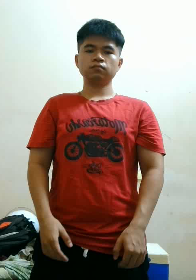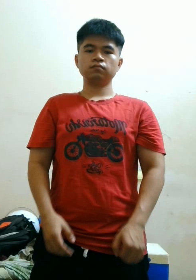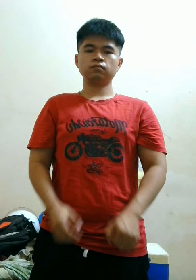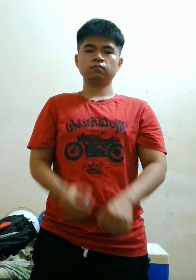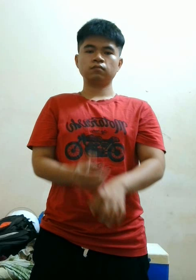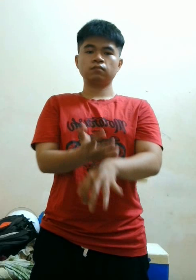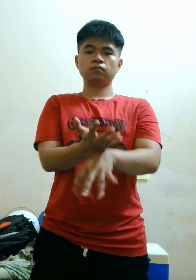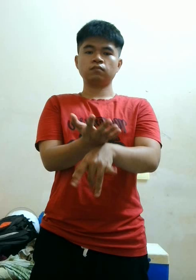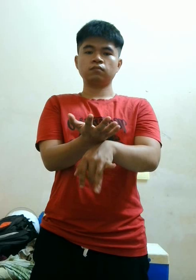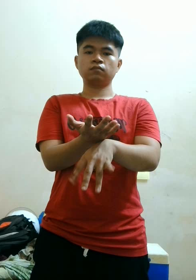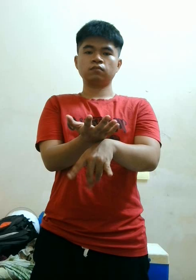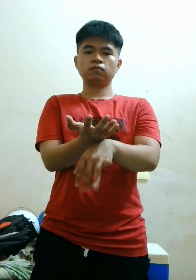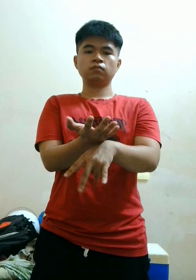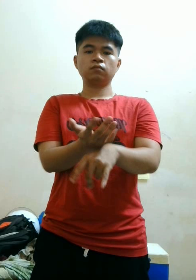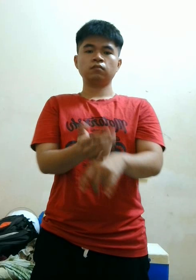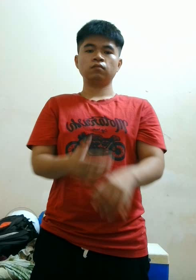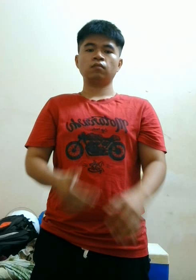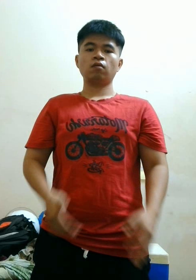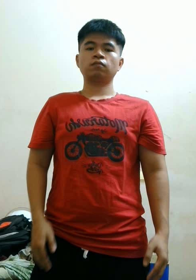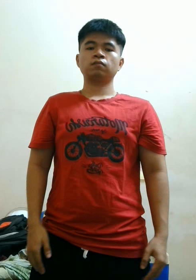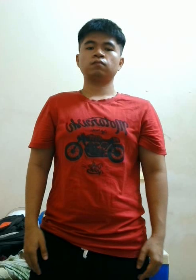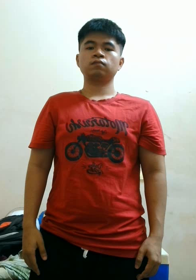ca phe